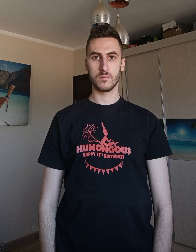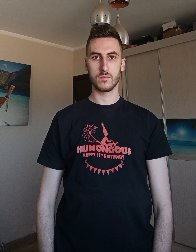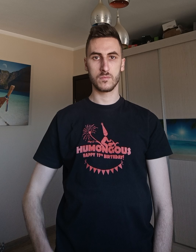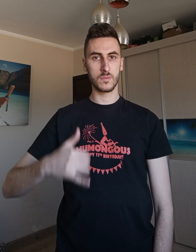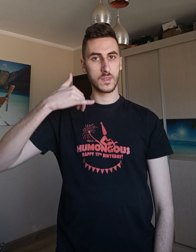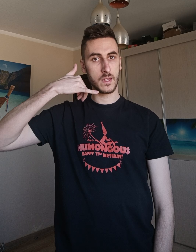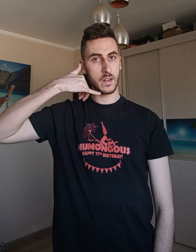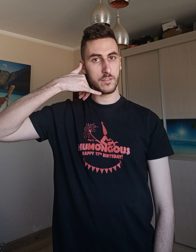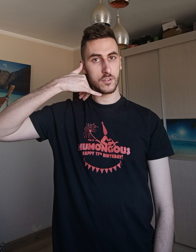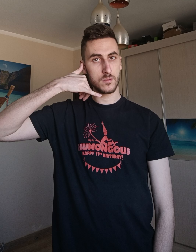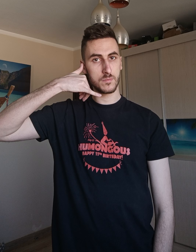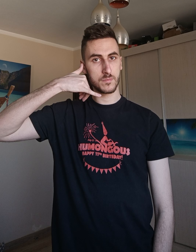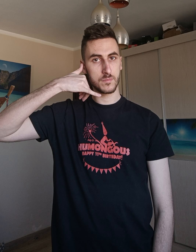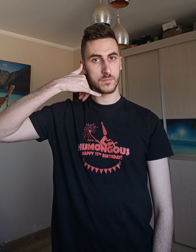טלפון